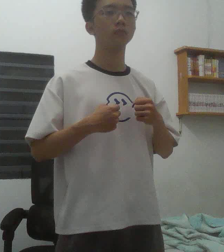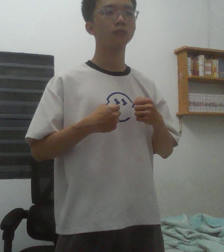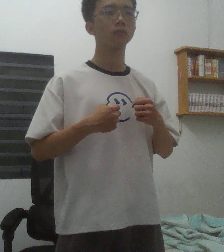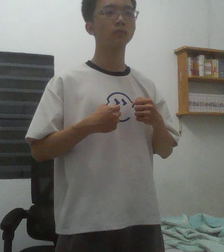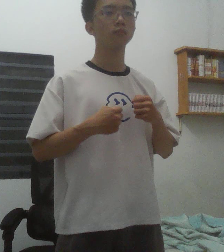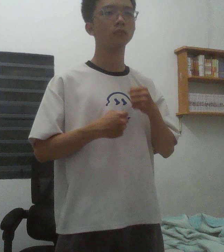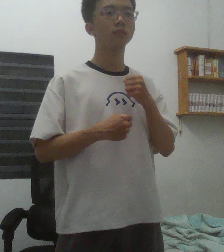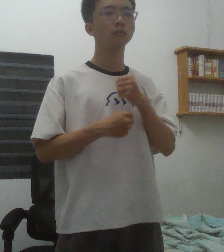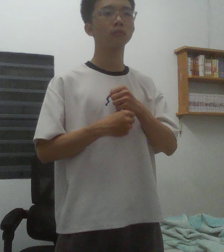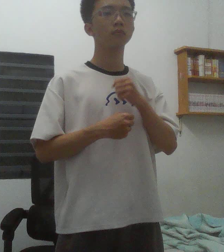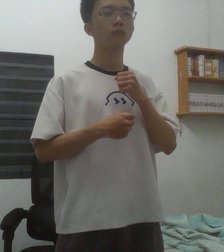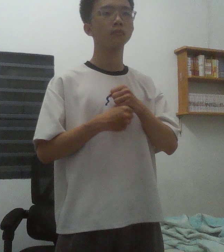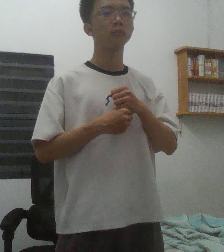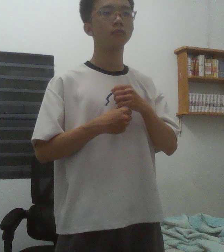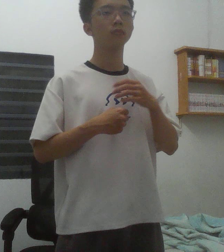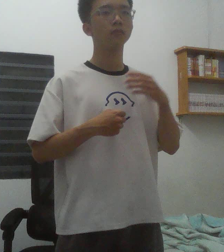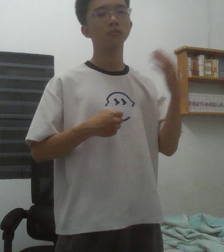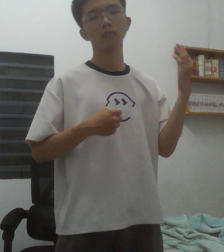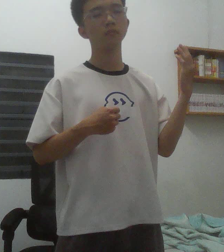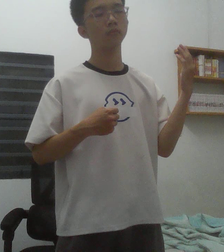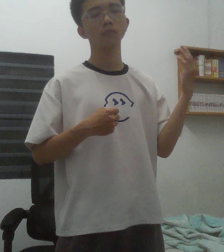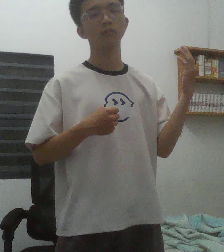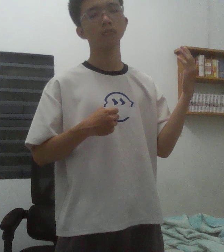that nghiep